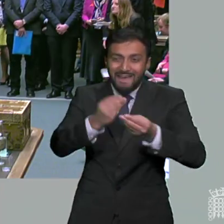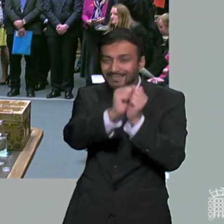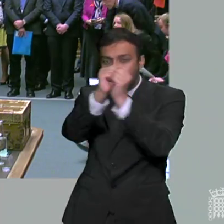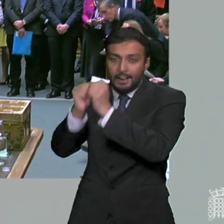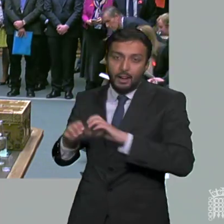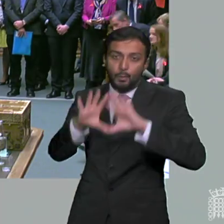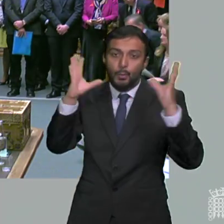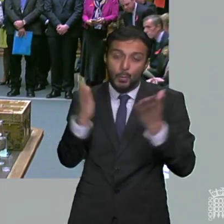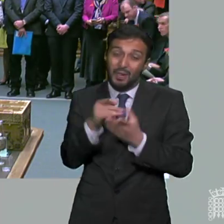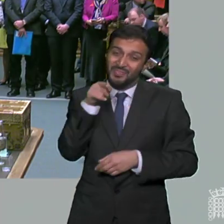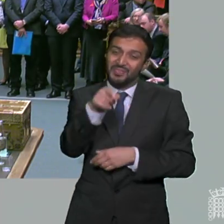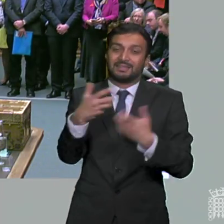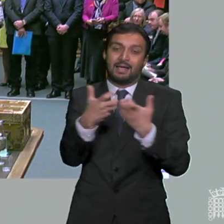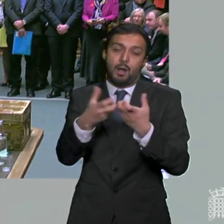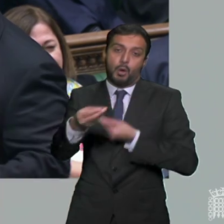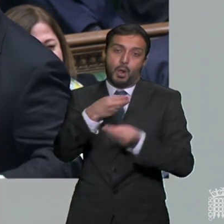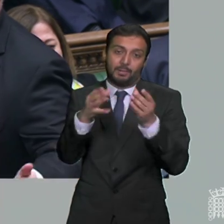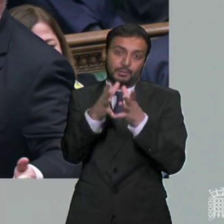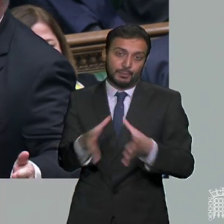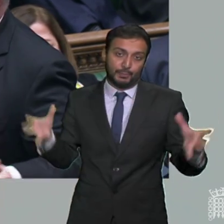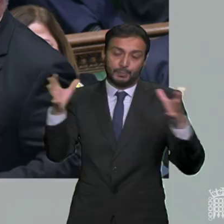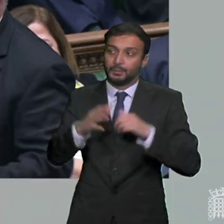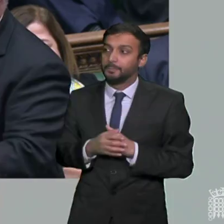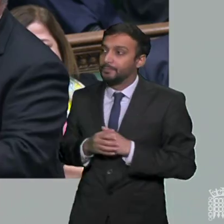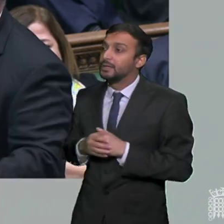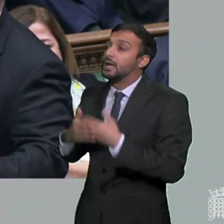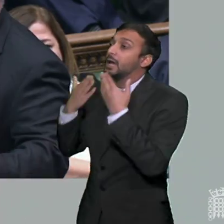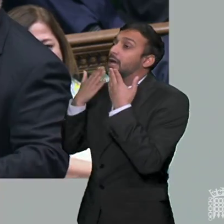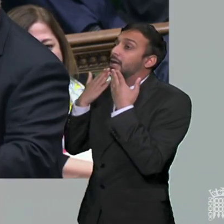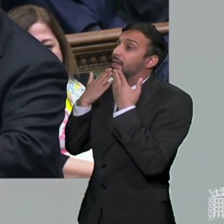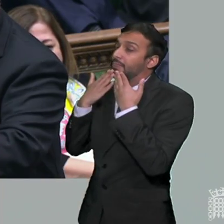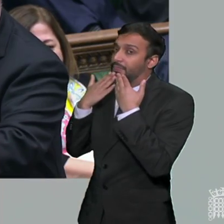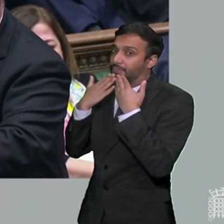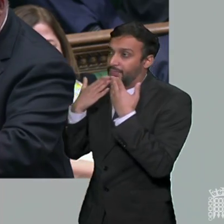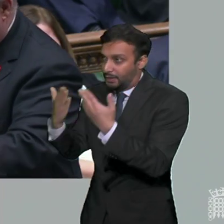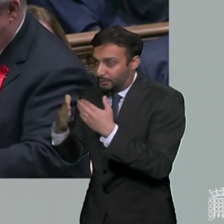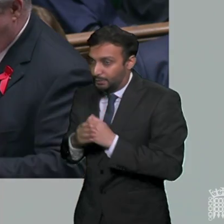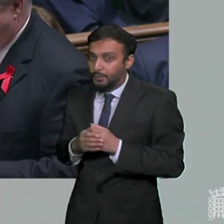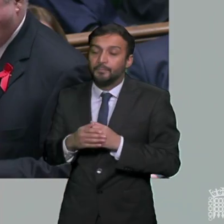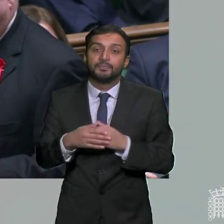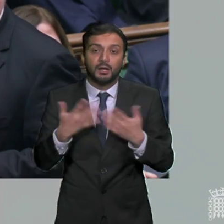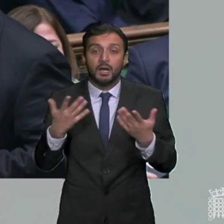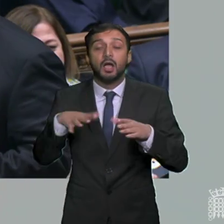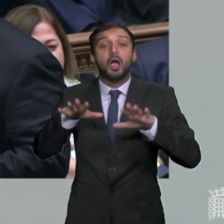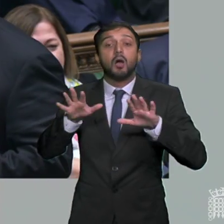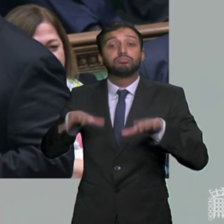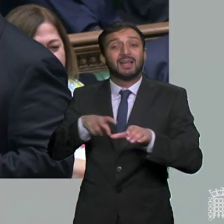I thank the Prime Minister for his remarks on Doddie Weir. Once again, what we are seeing on Brexit is “better together”—we are used to that in Scotland.